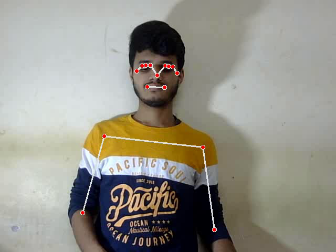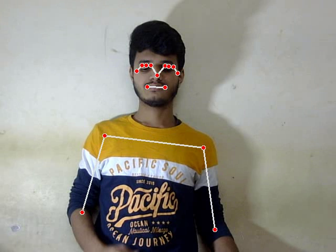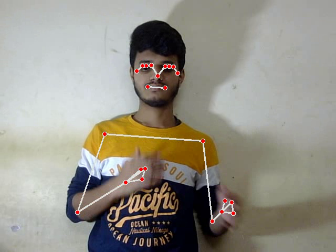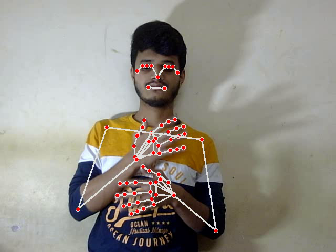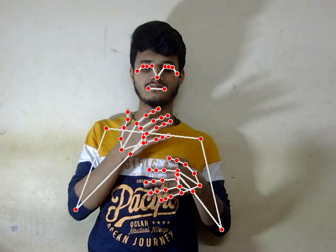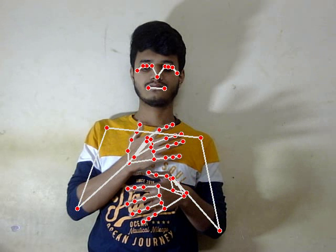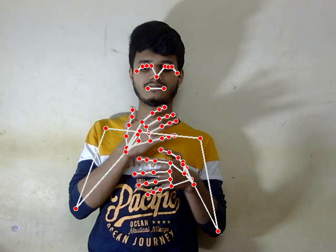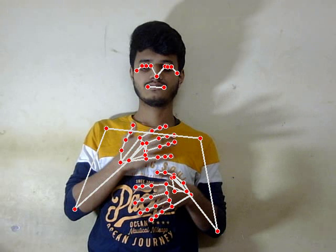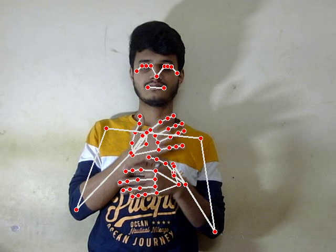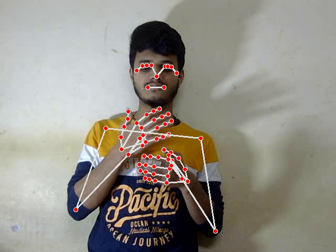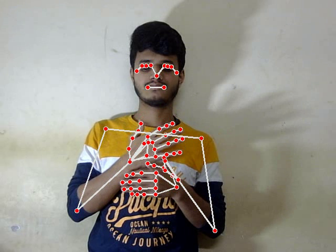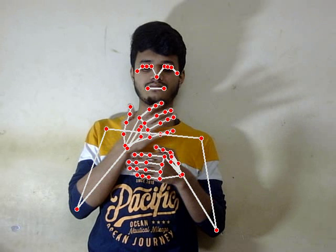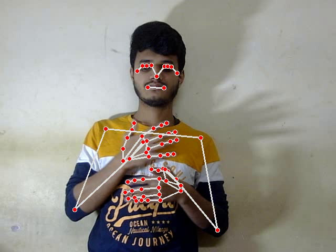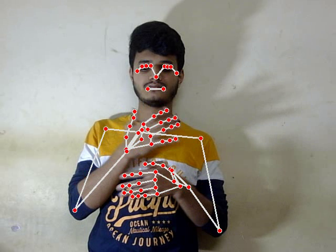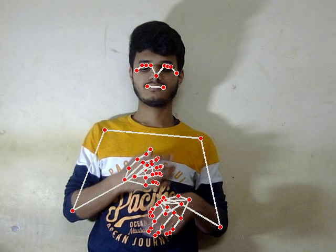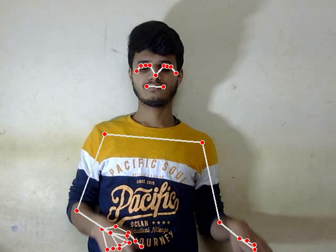happy